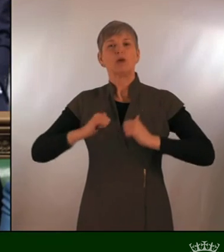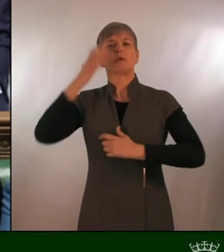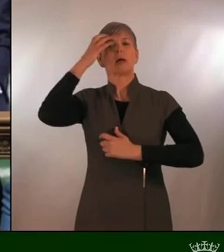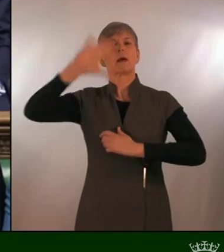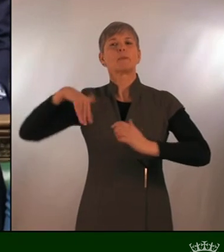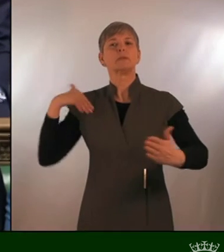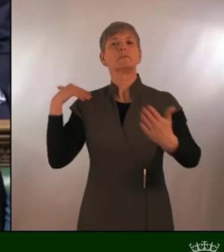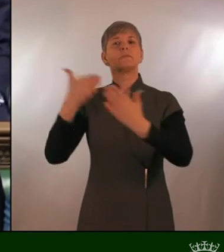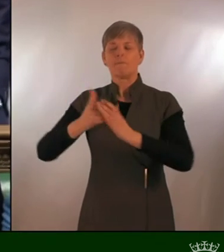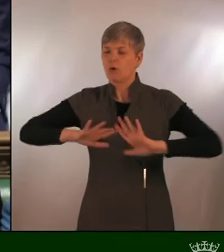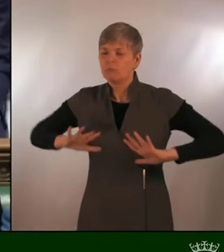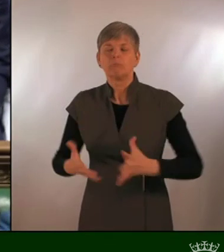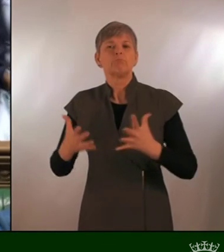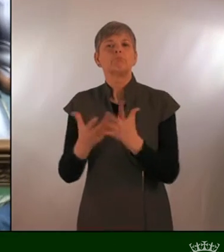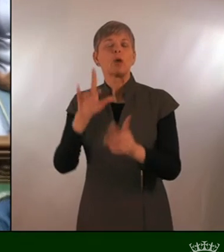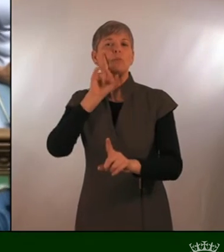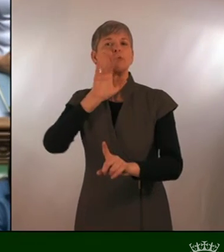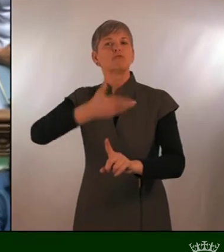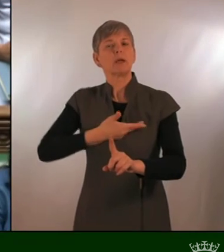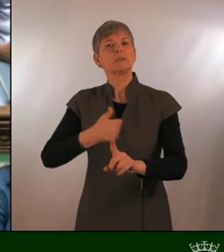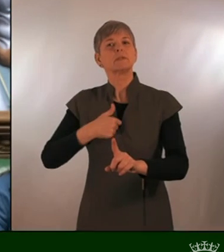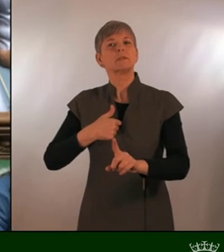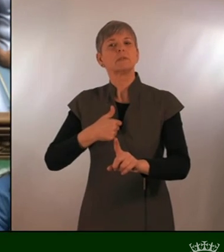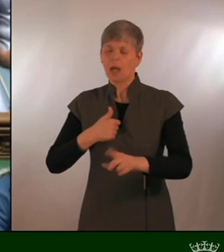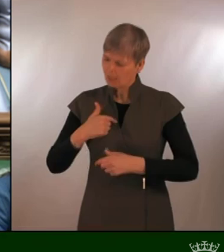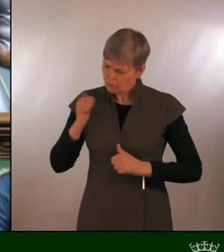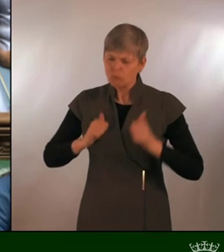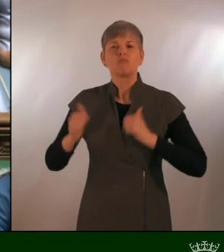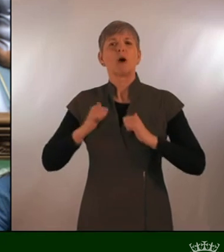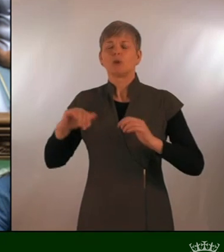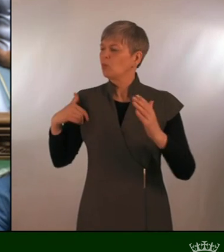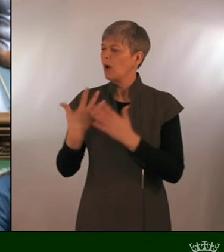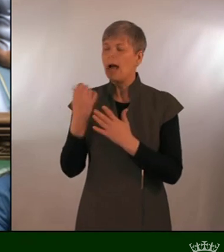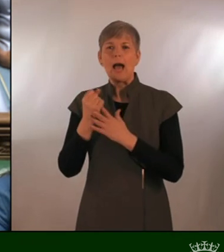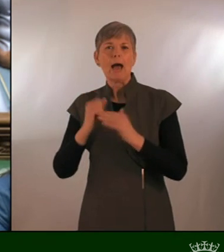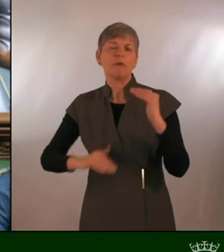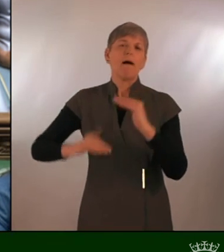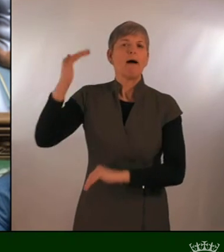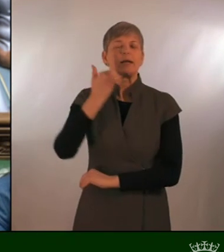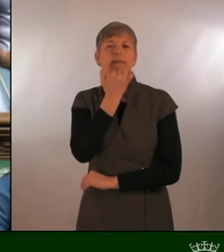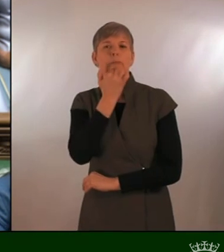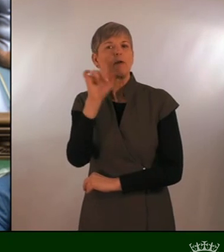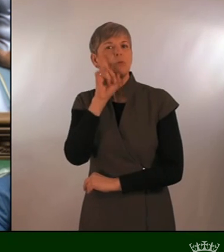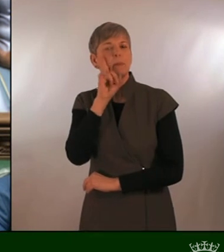I am proud that we have a record number of female MPs in our party today.